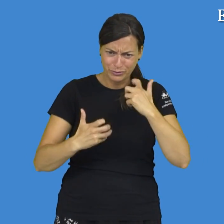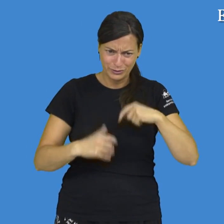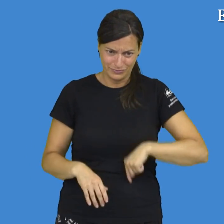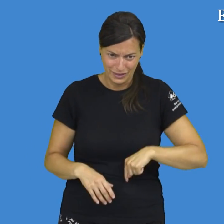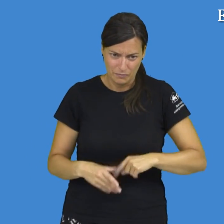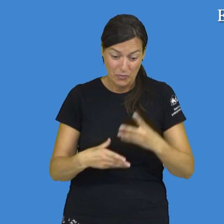sentir